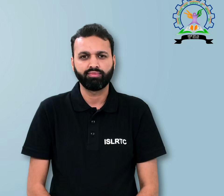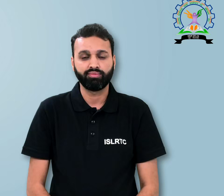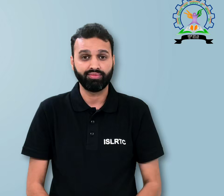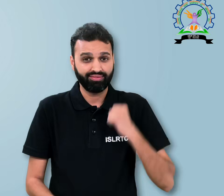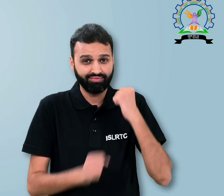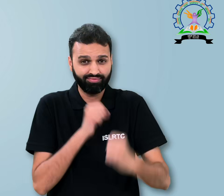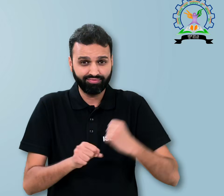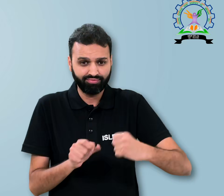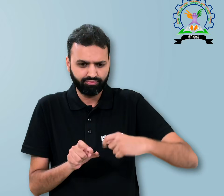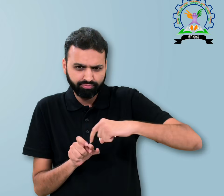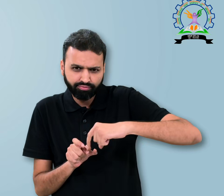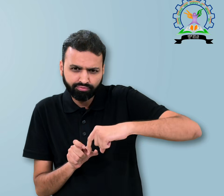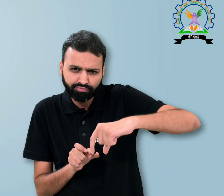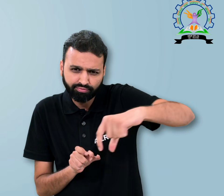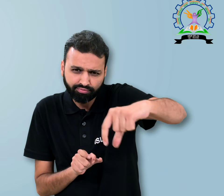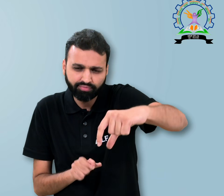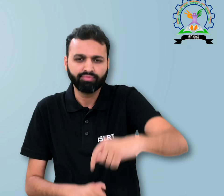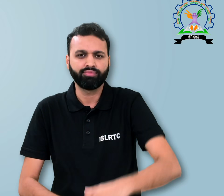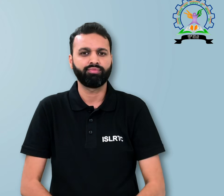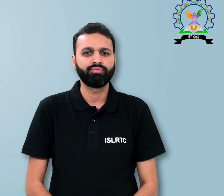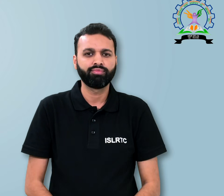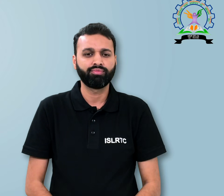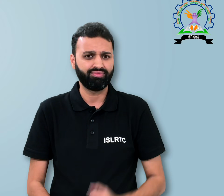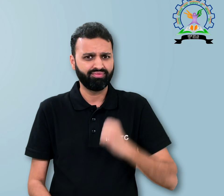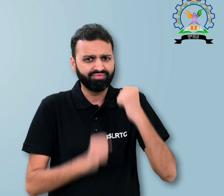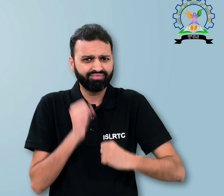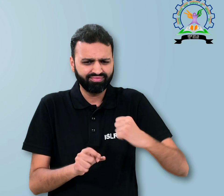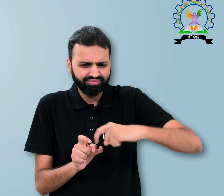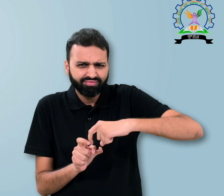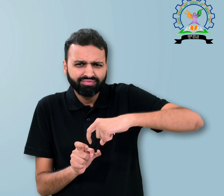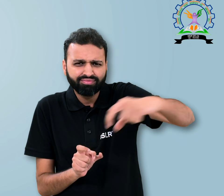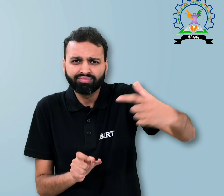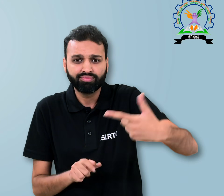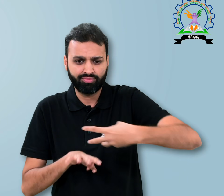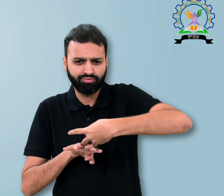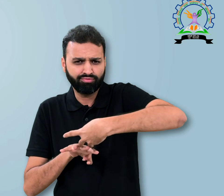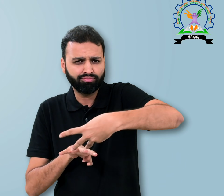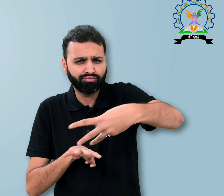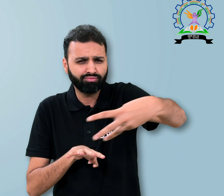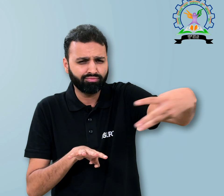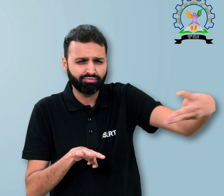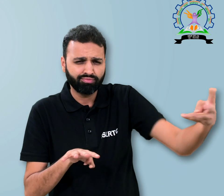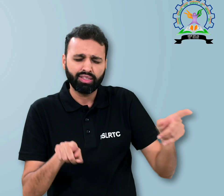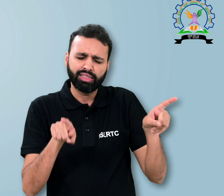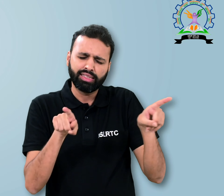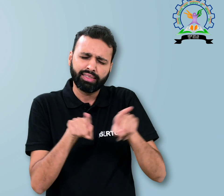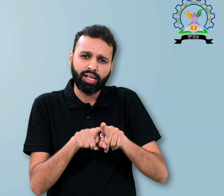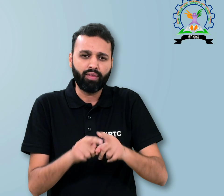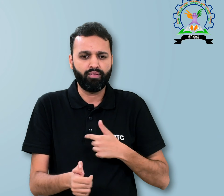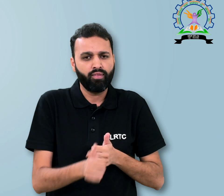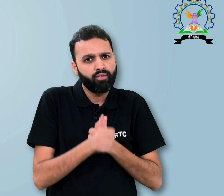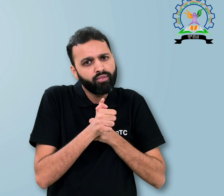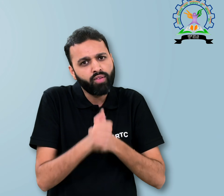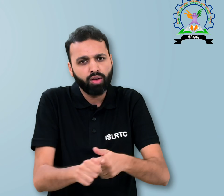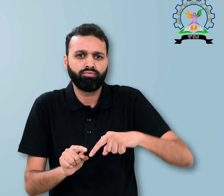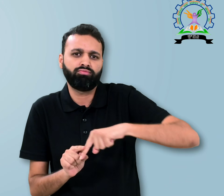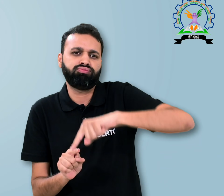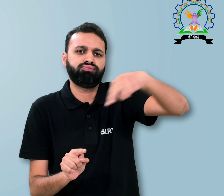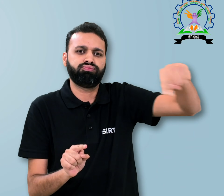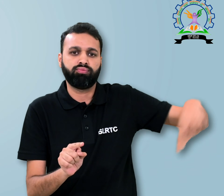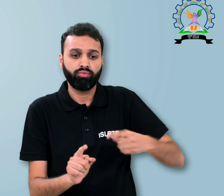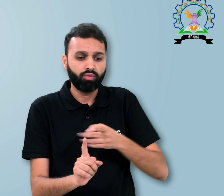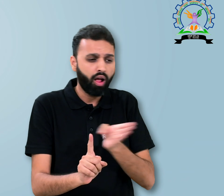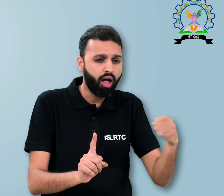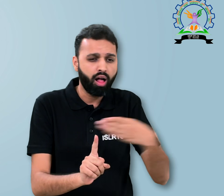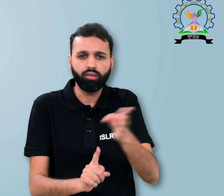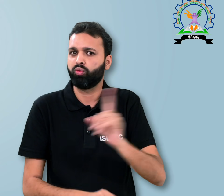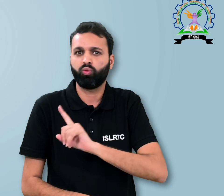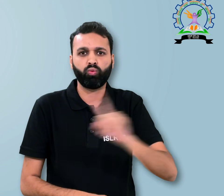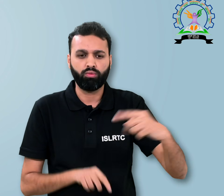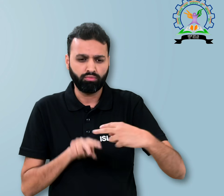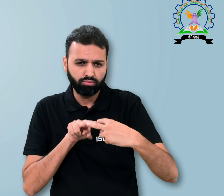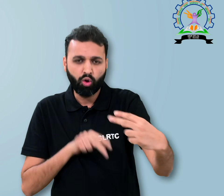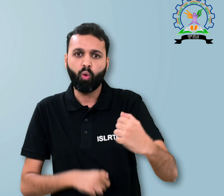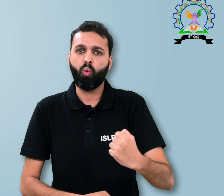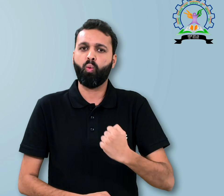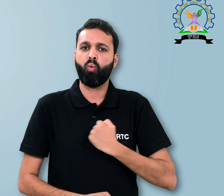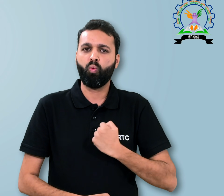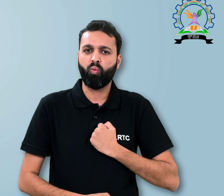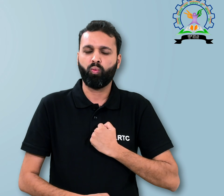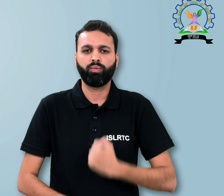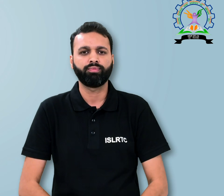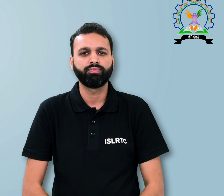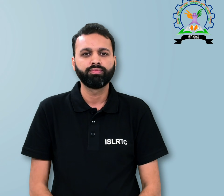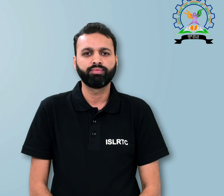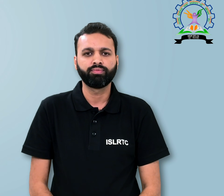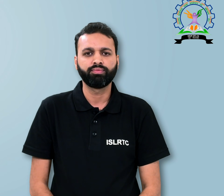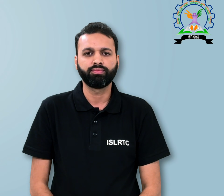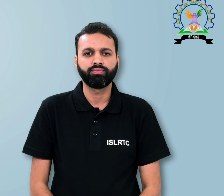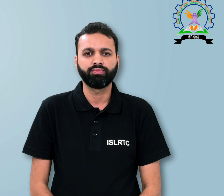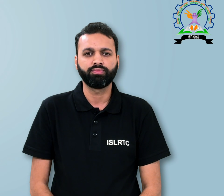Track A running track in sports is usually oval shaped, with lines dividing tracks for athletes to race.